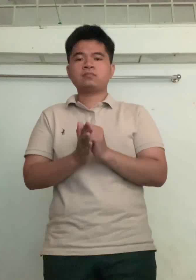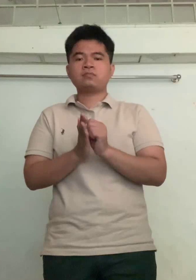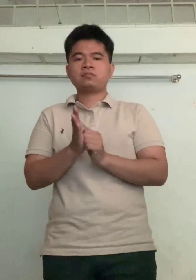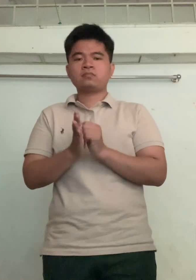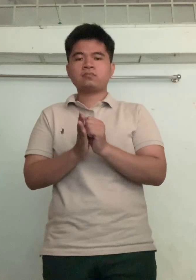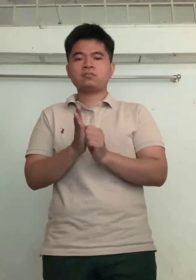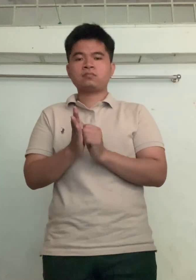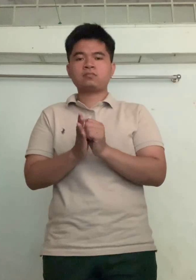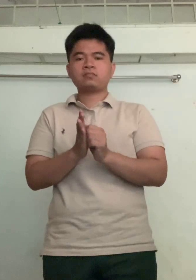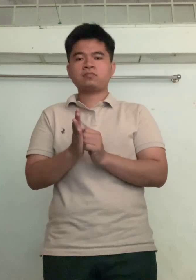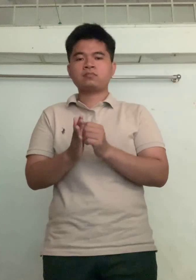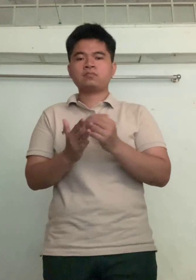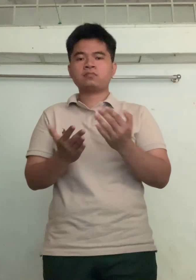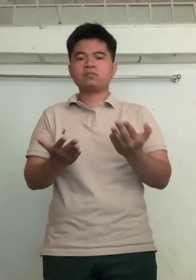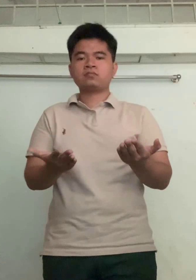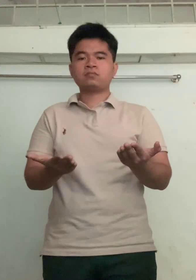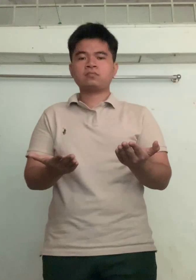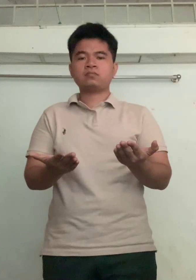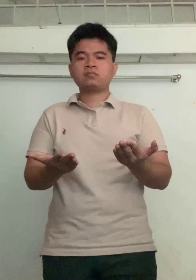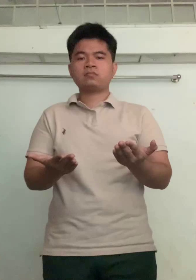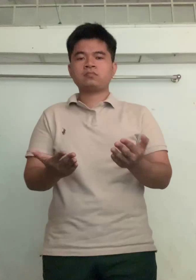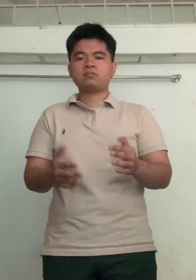thang nay